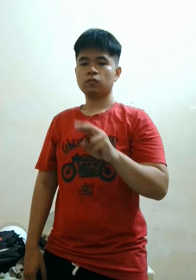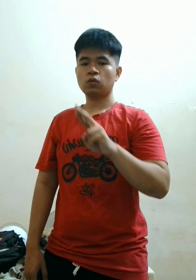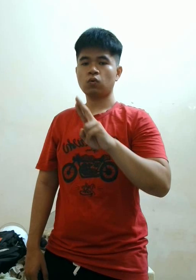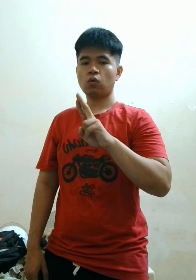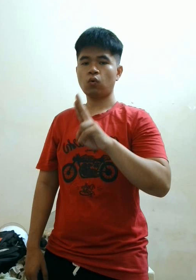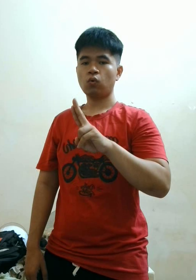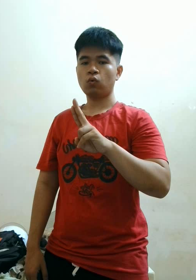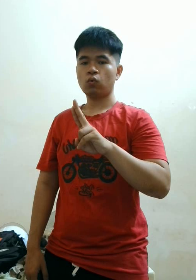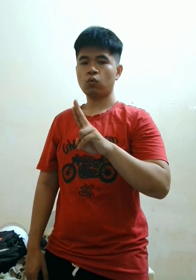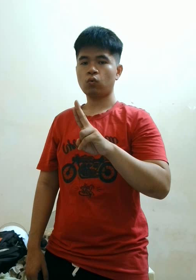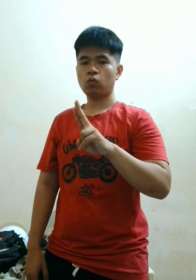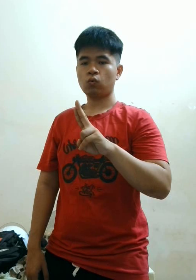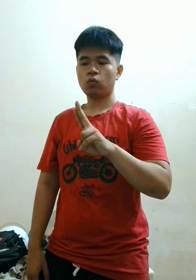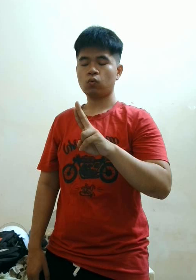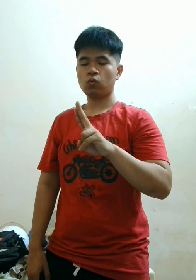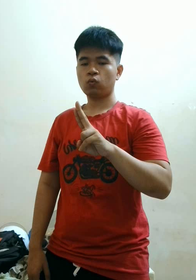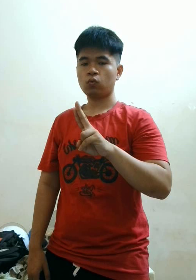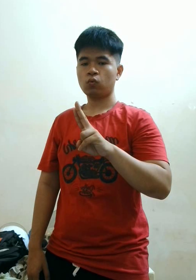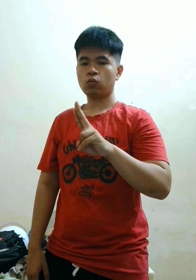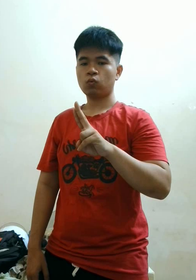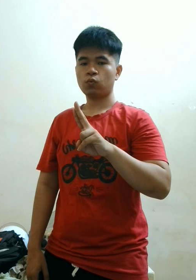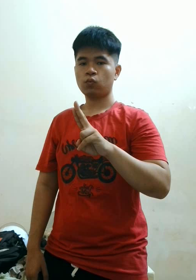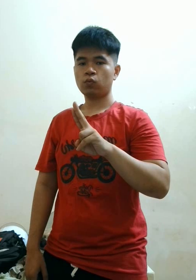u